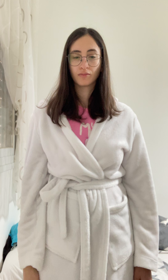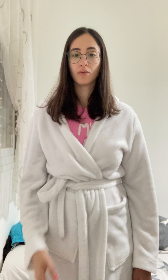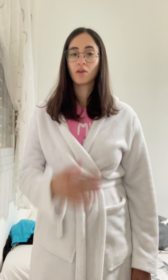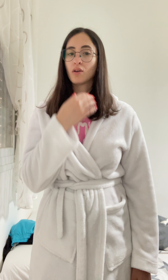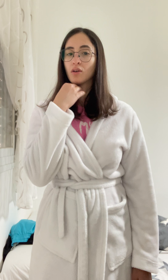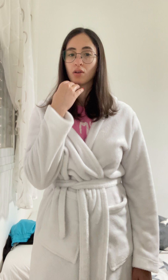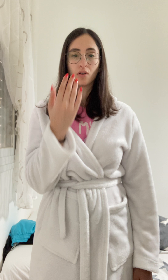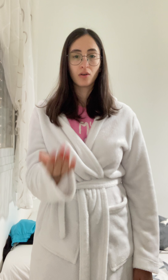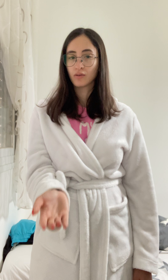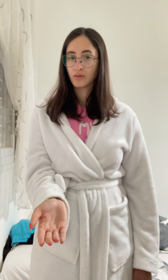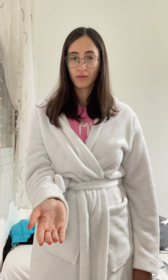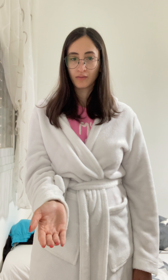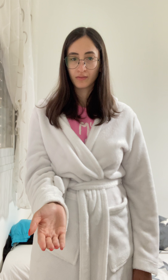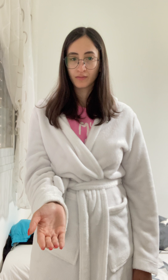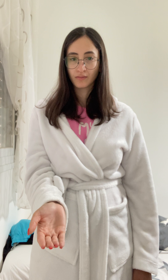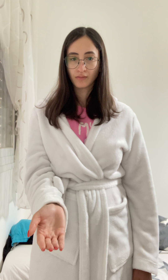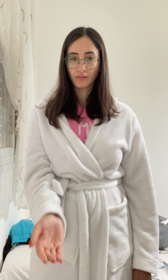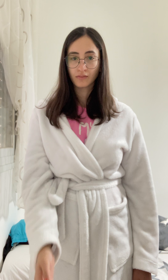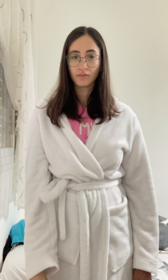לא טוב